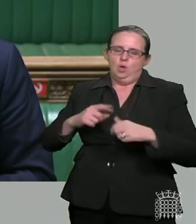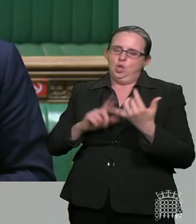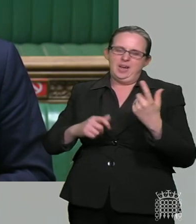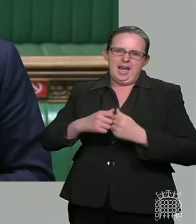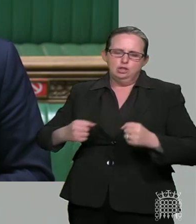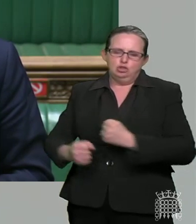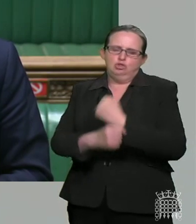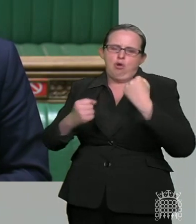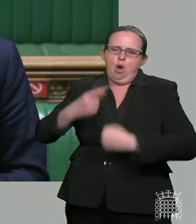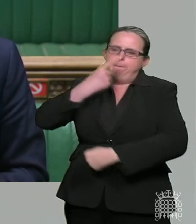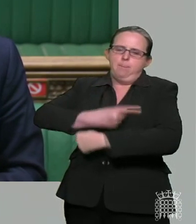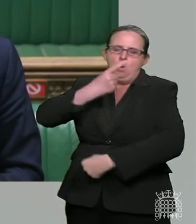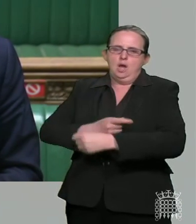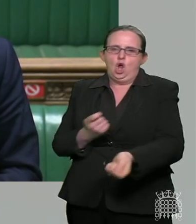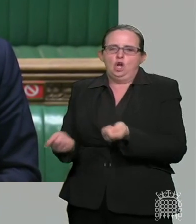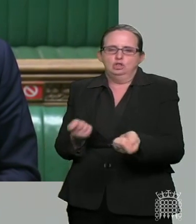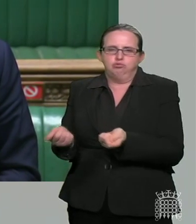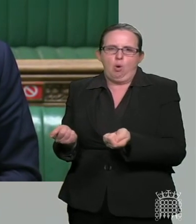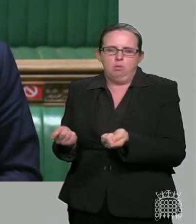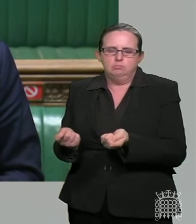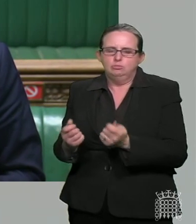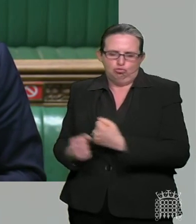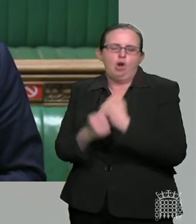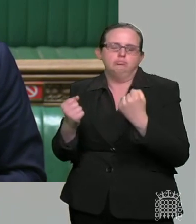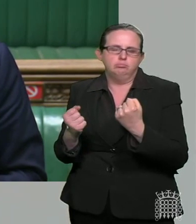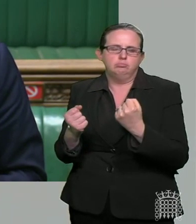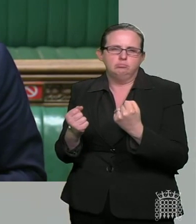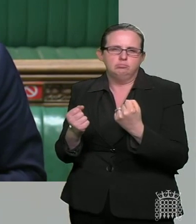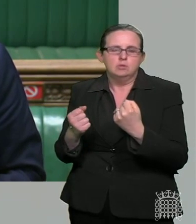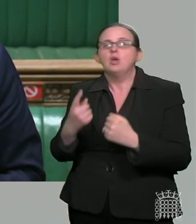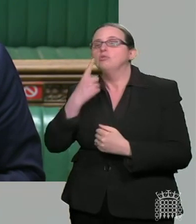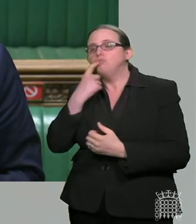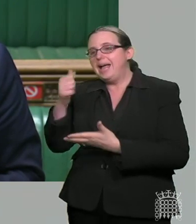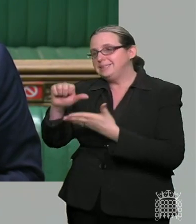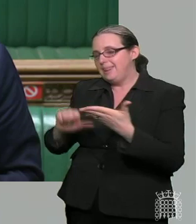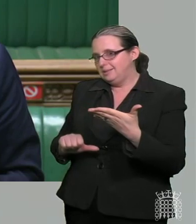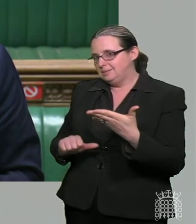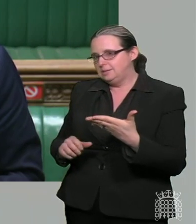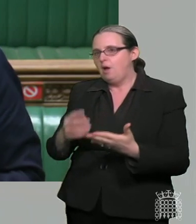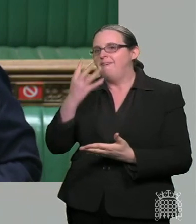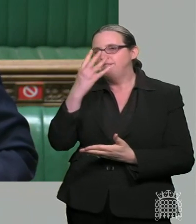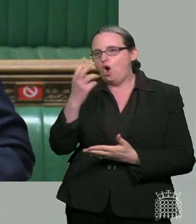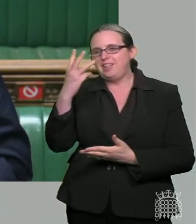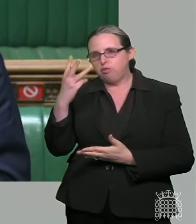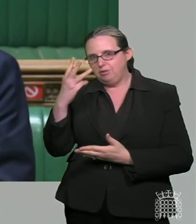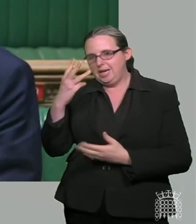There are currently 43 countries on the red list.